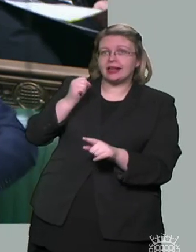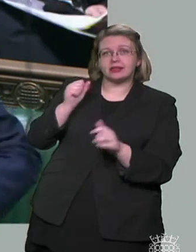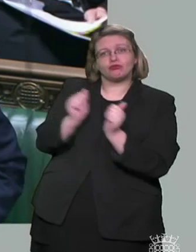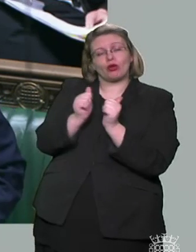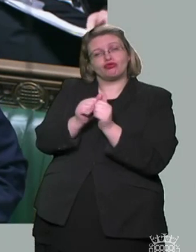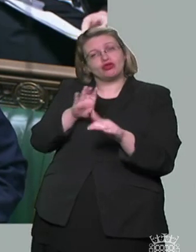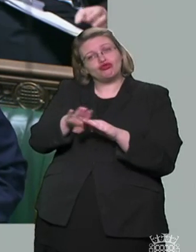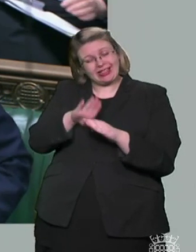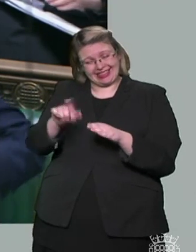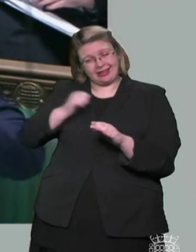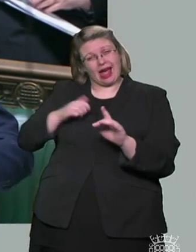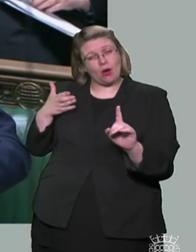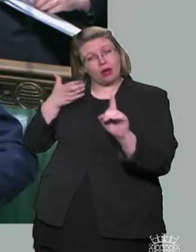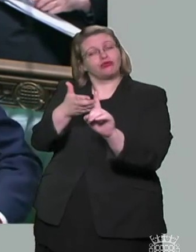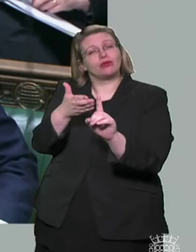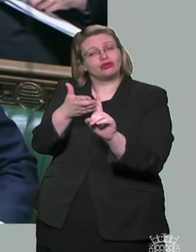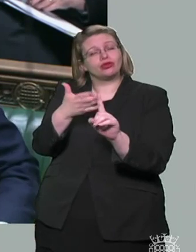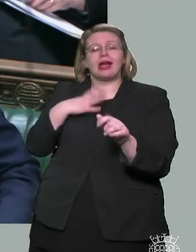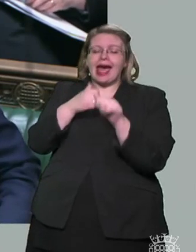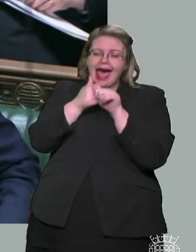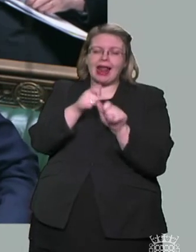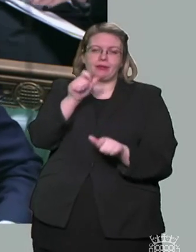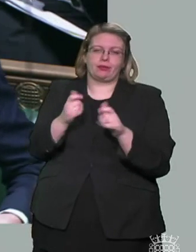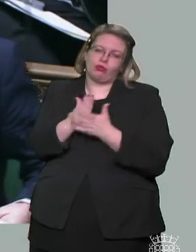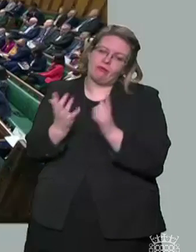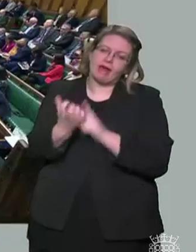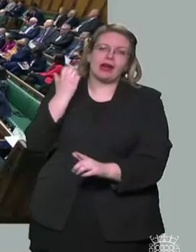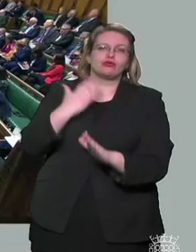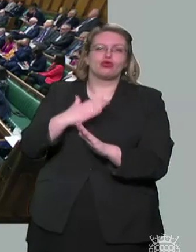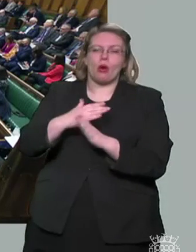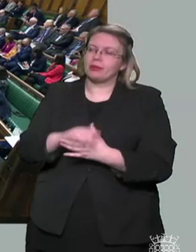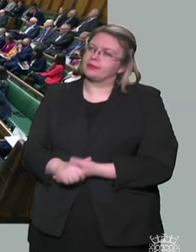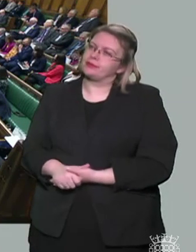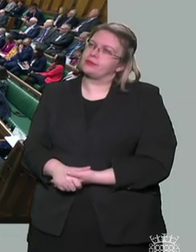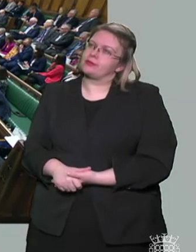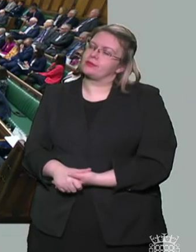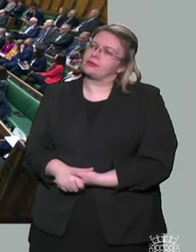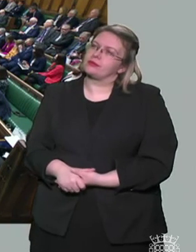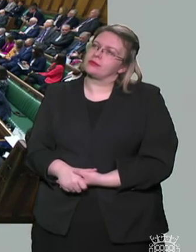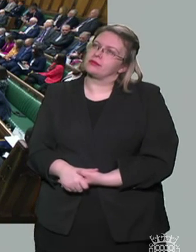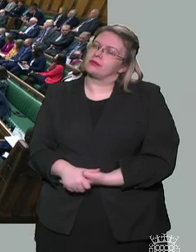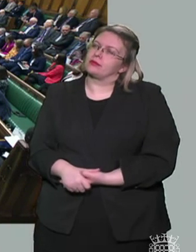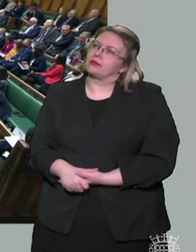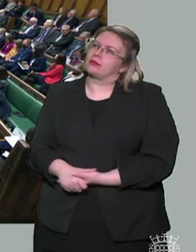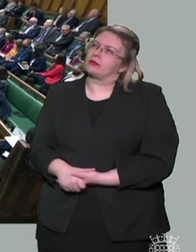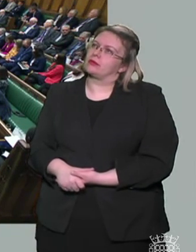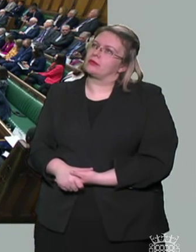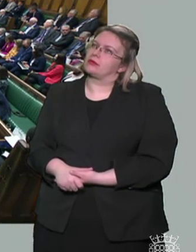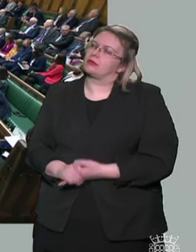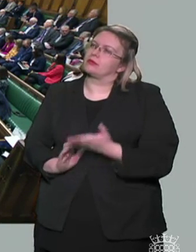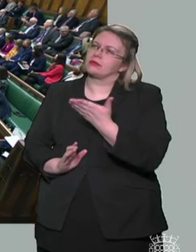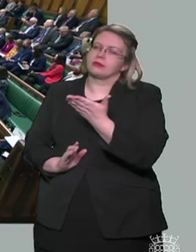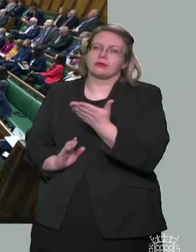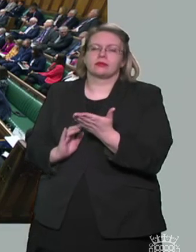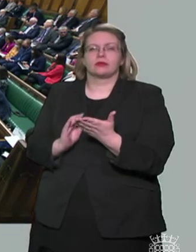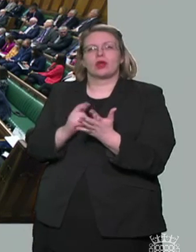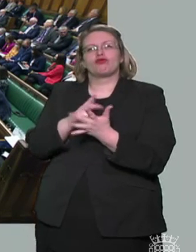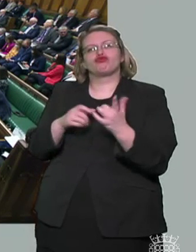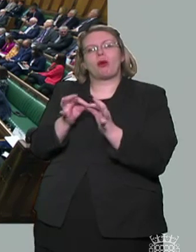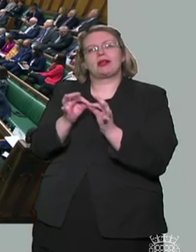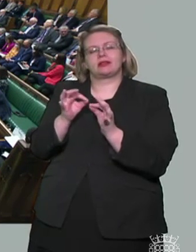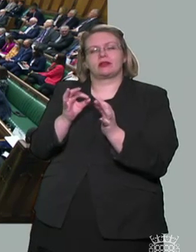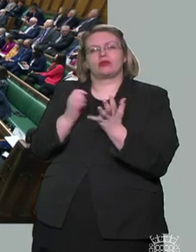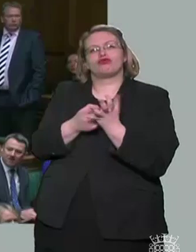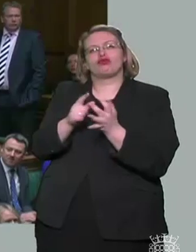That is our approach—helping people by getting them into work.